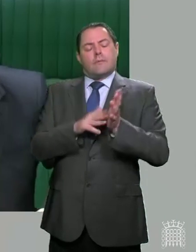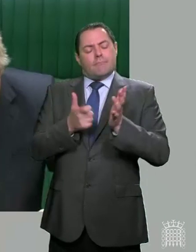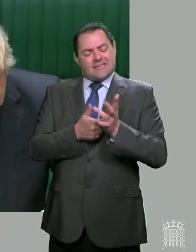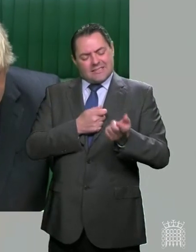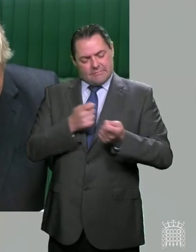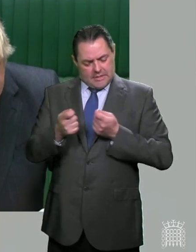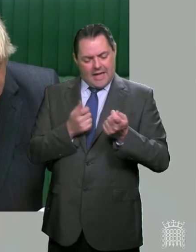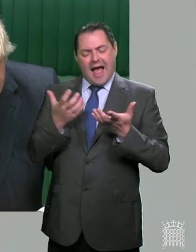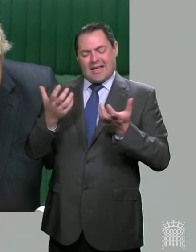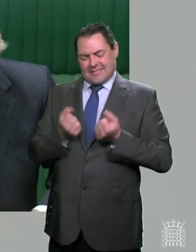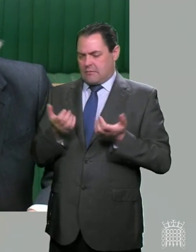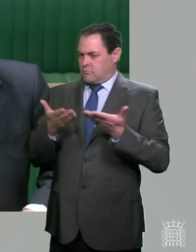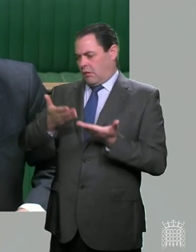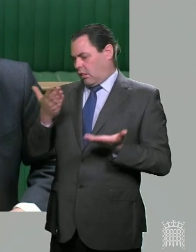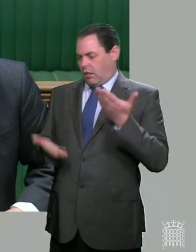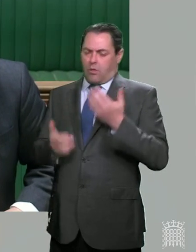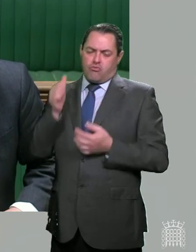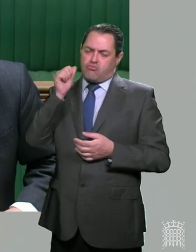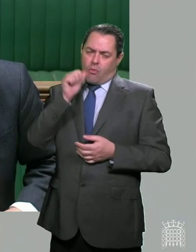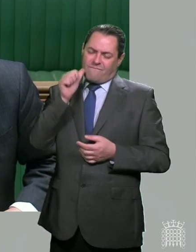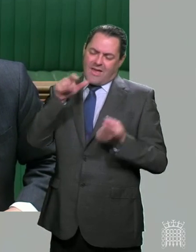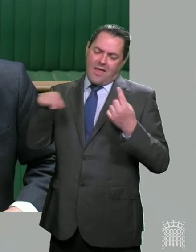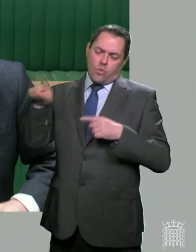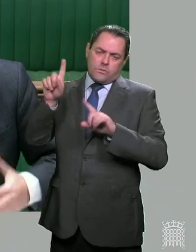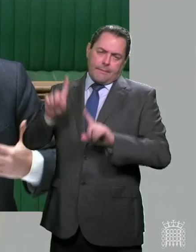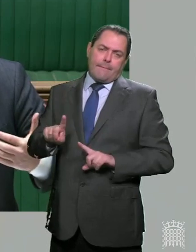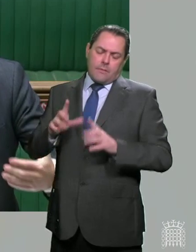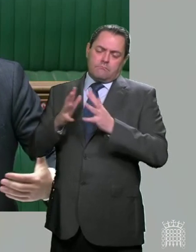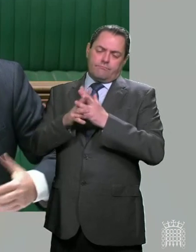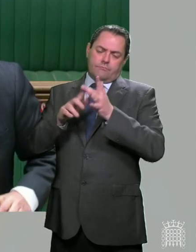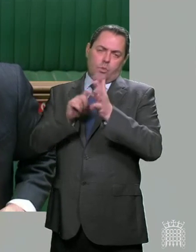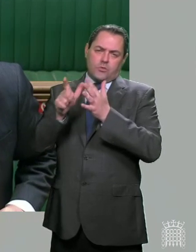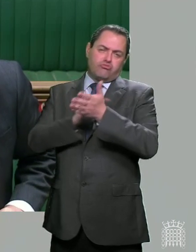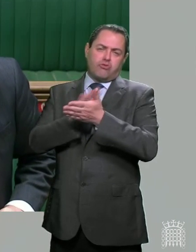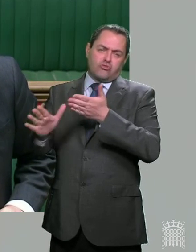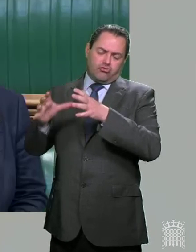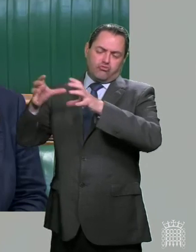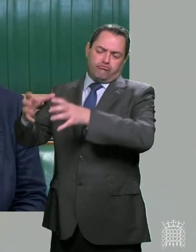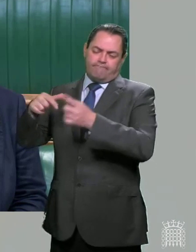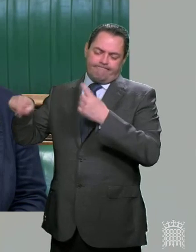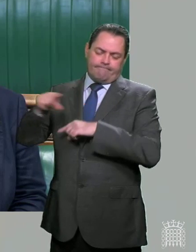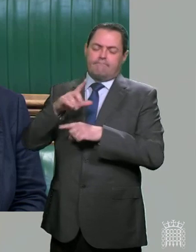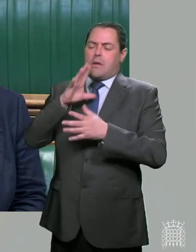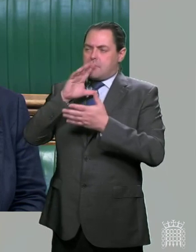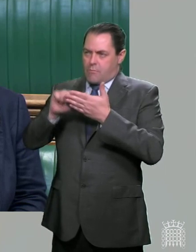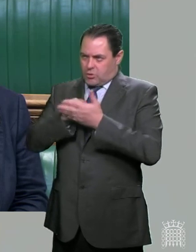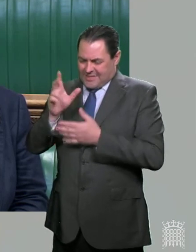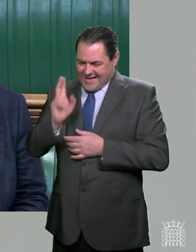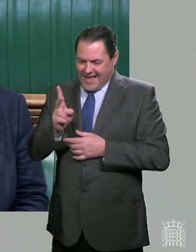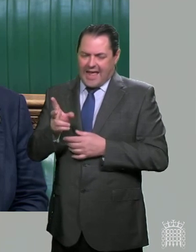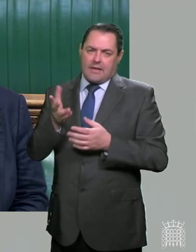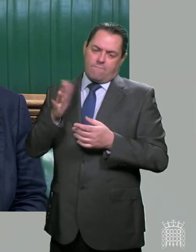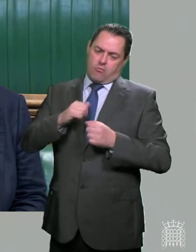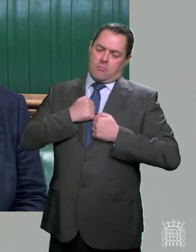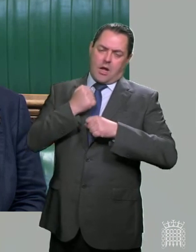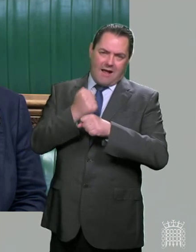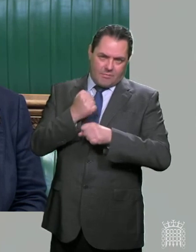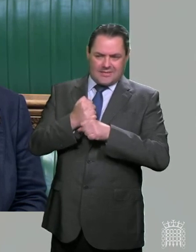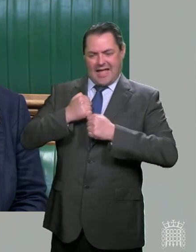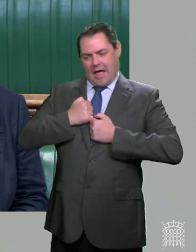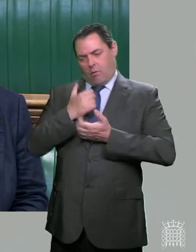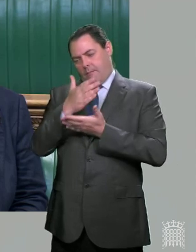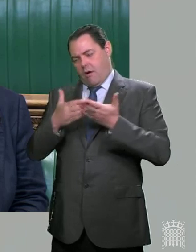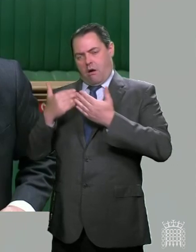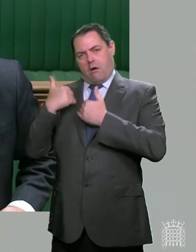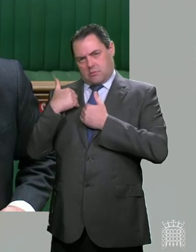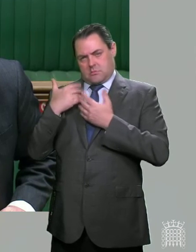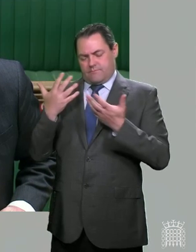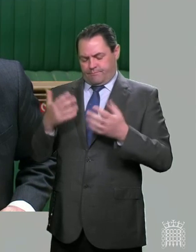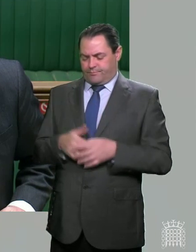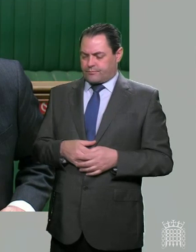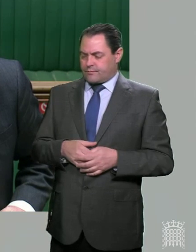I accept the injustice that was done to the Windrush generation and renew the apologies on behalf of the Government for our share of responsibility.